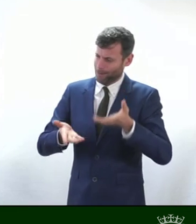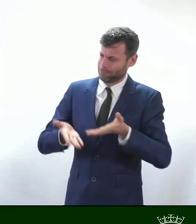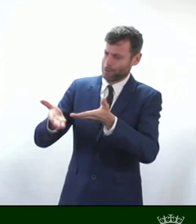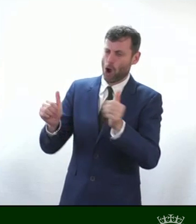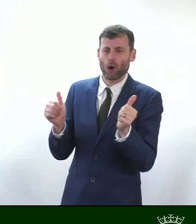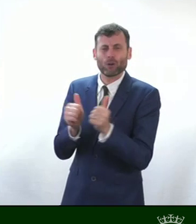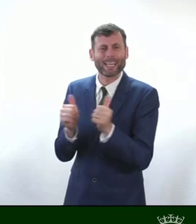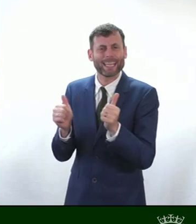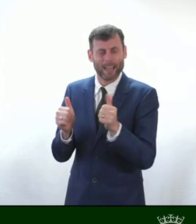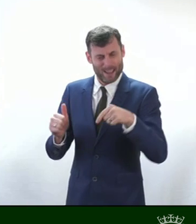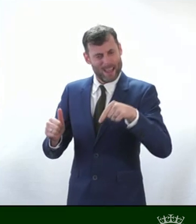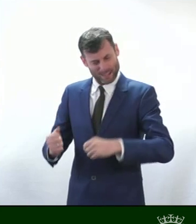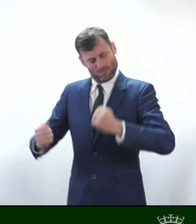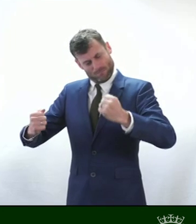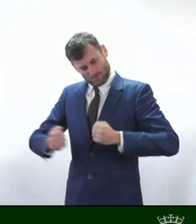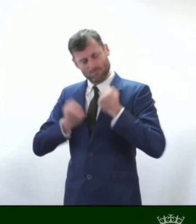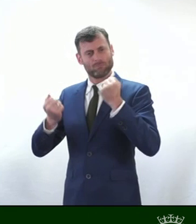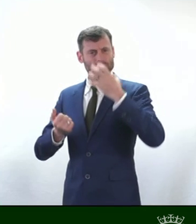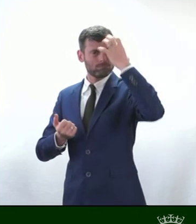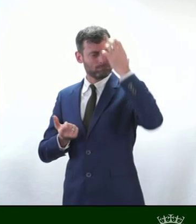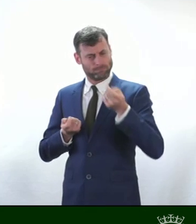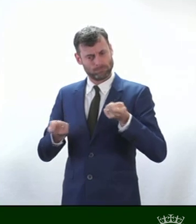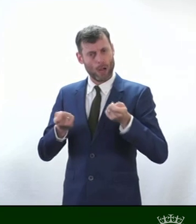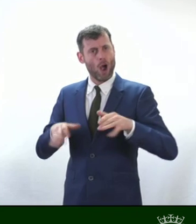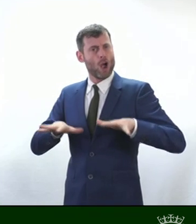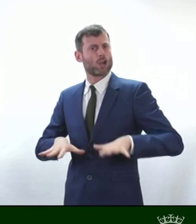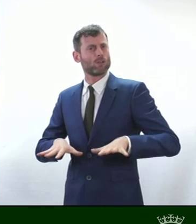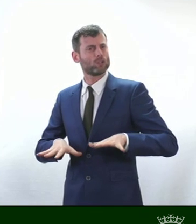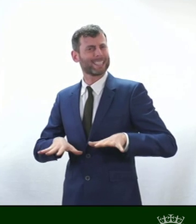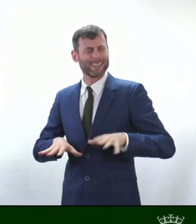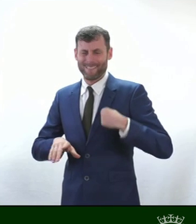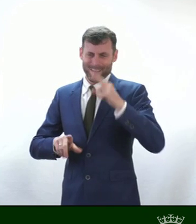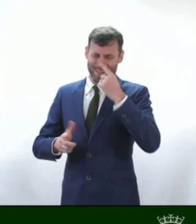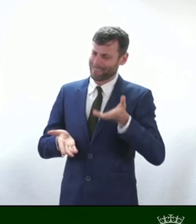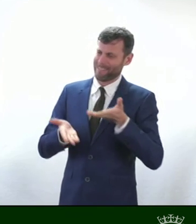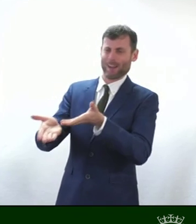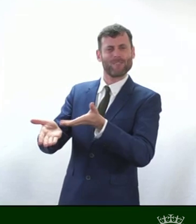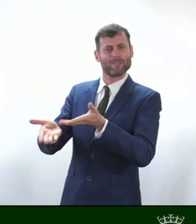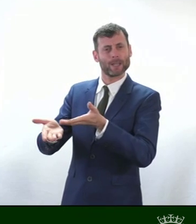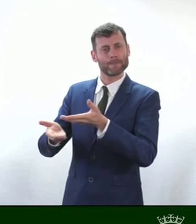I must tell the House and reassure my right hon.